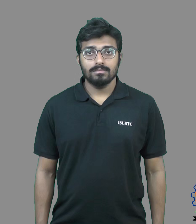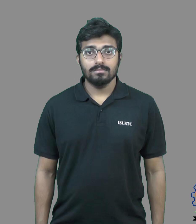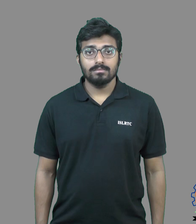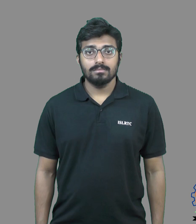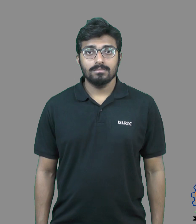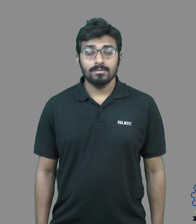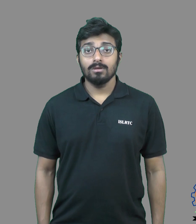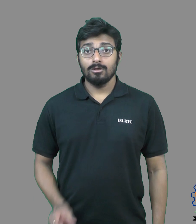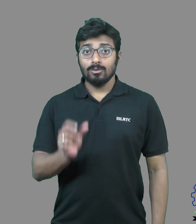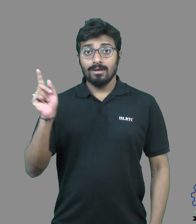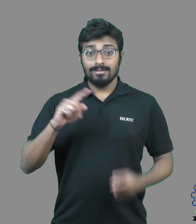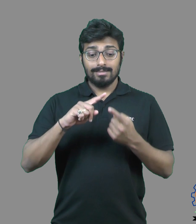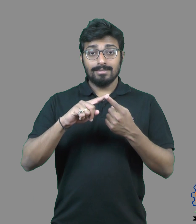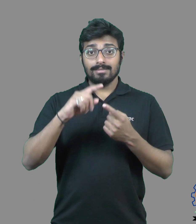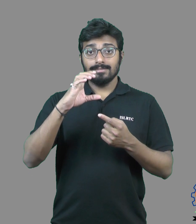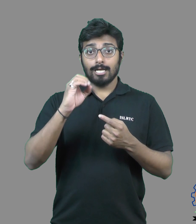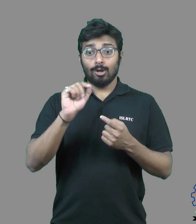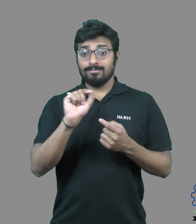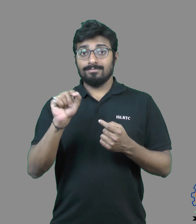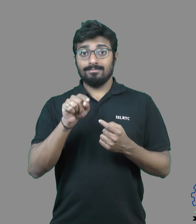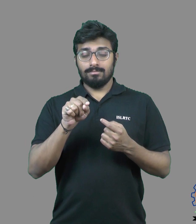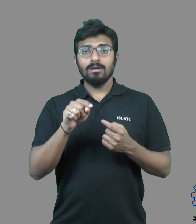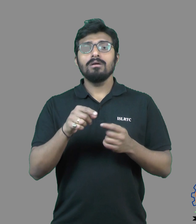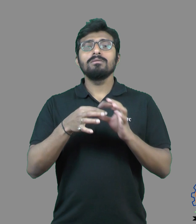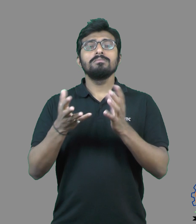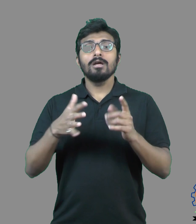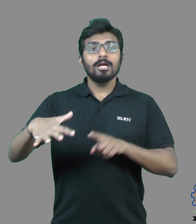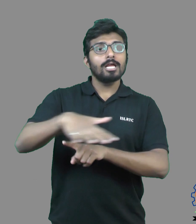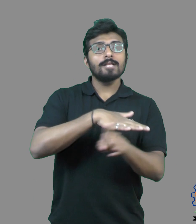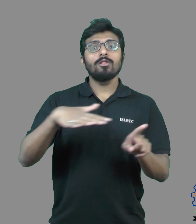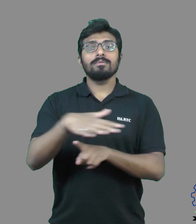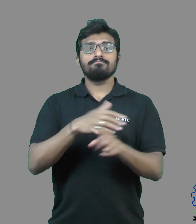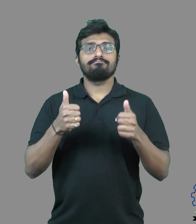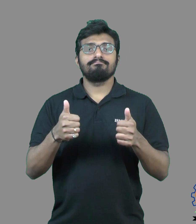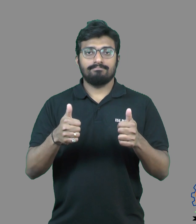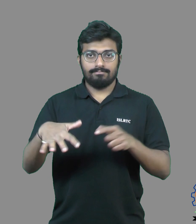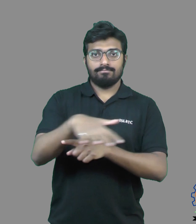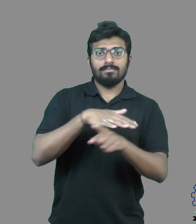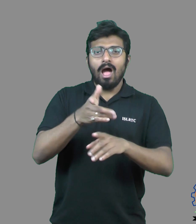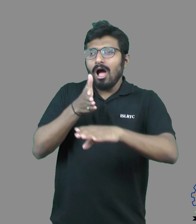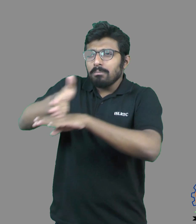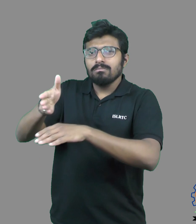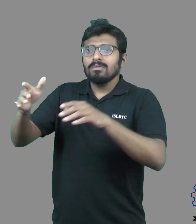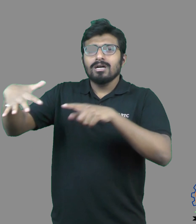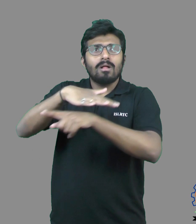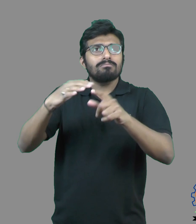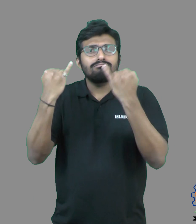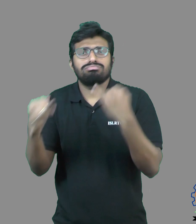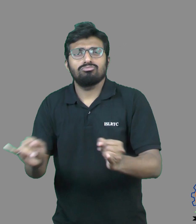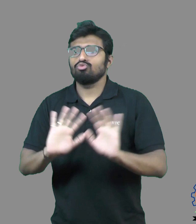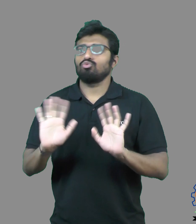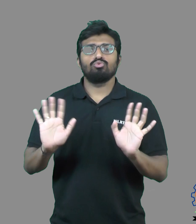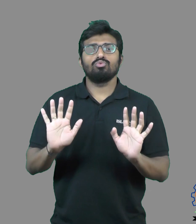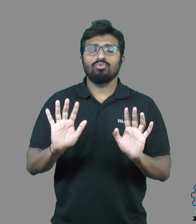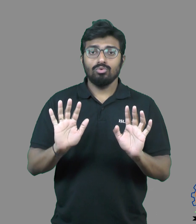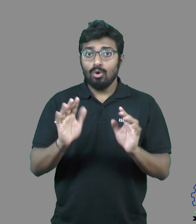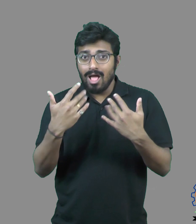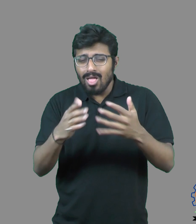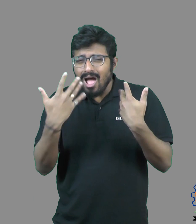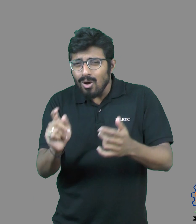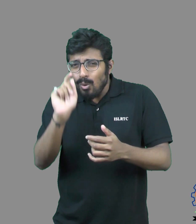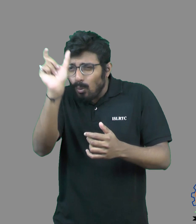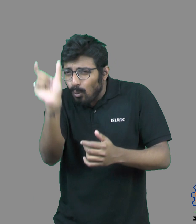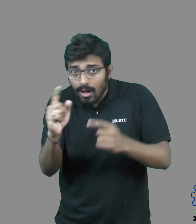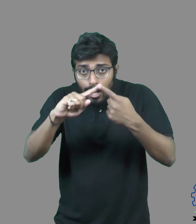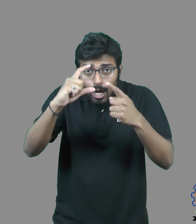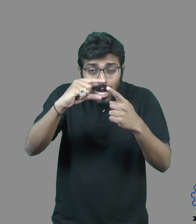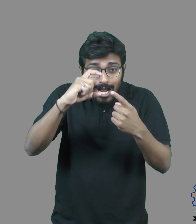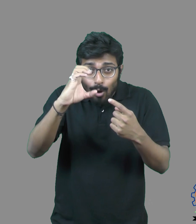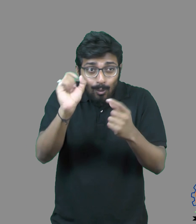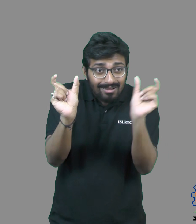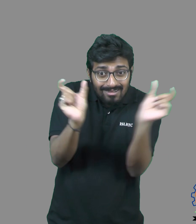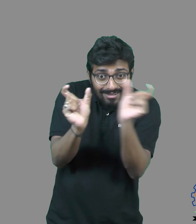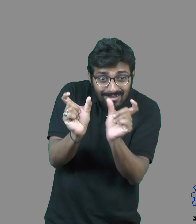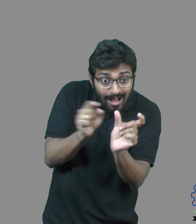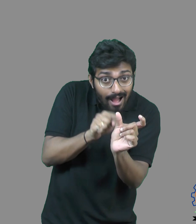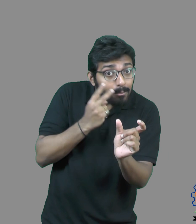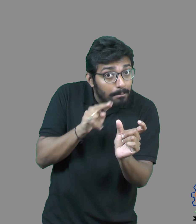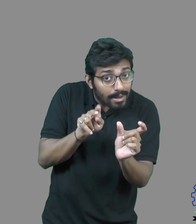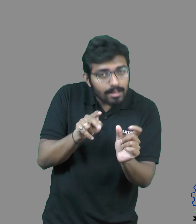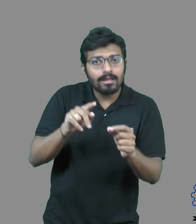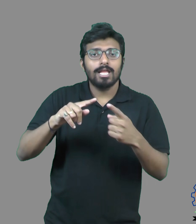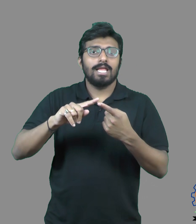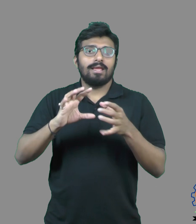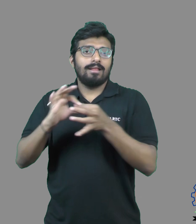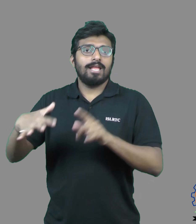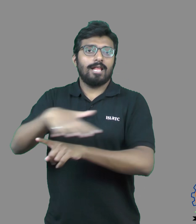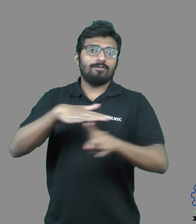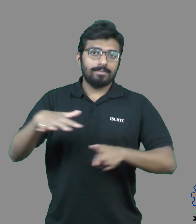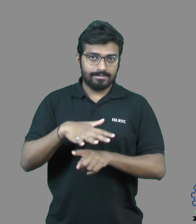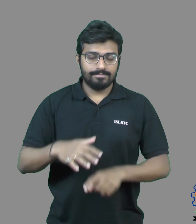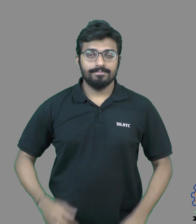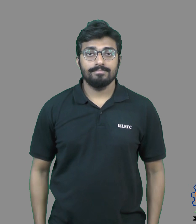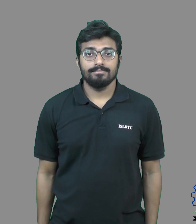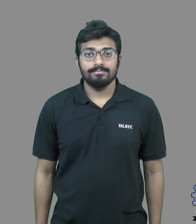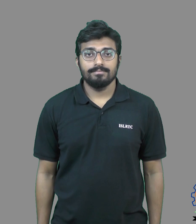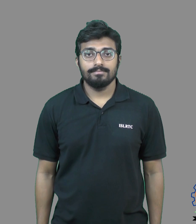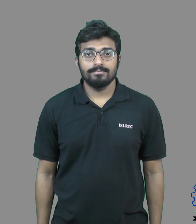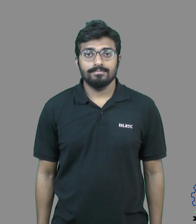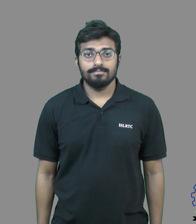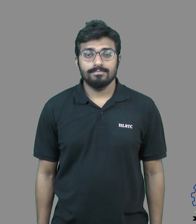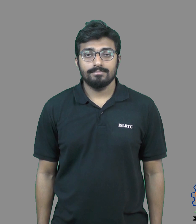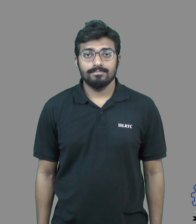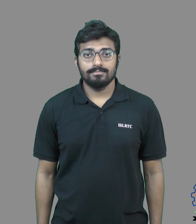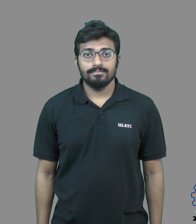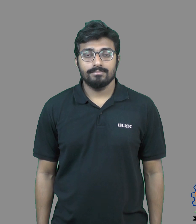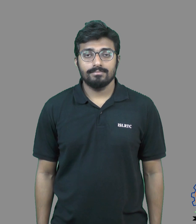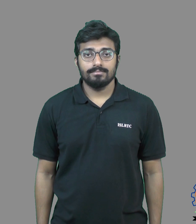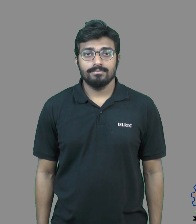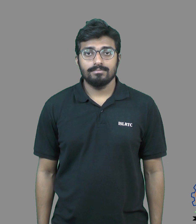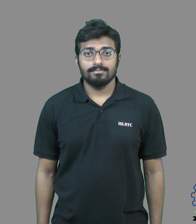Eco